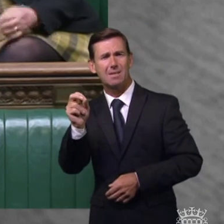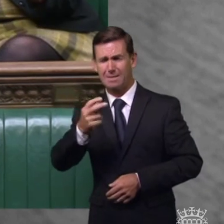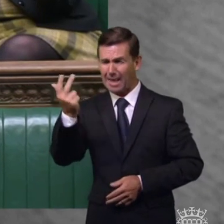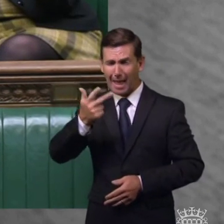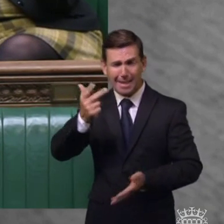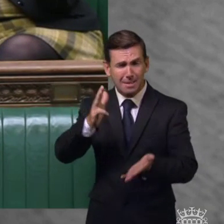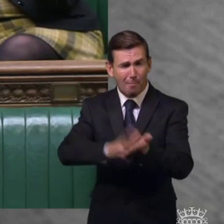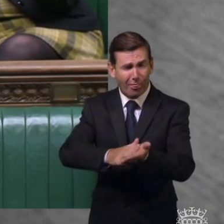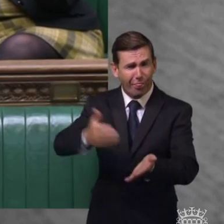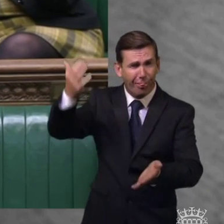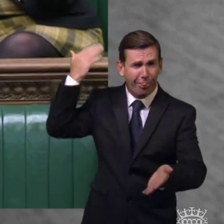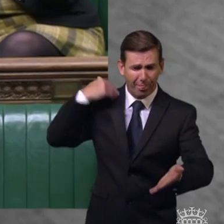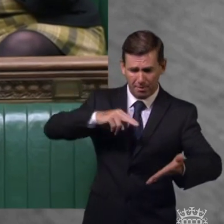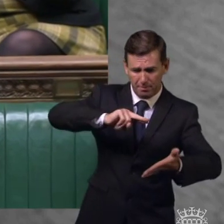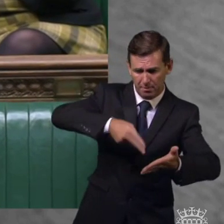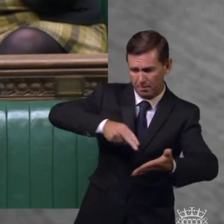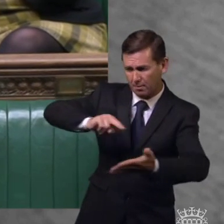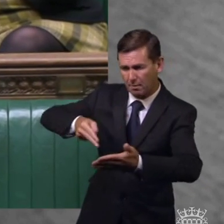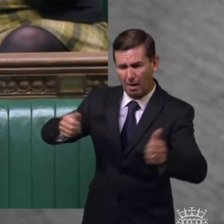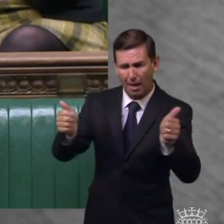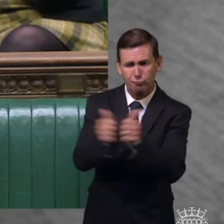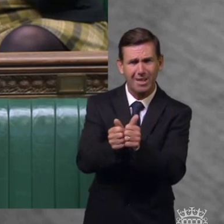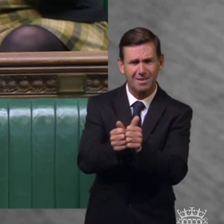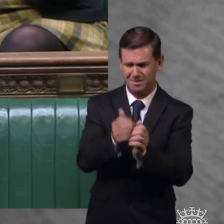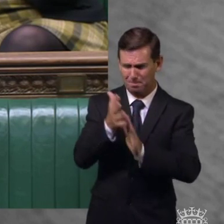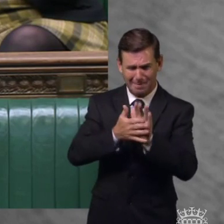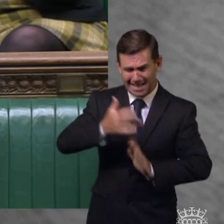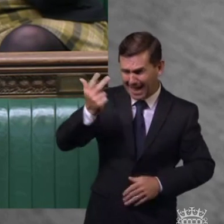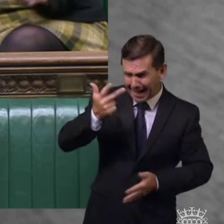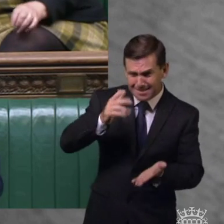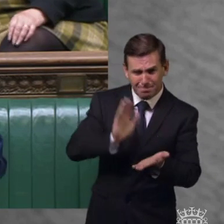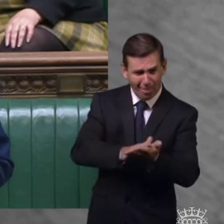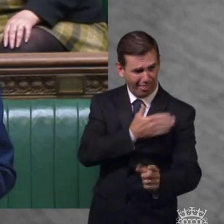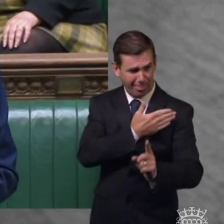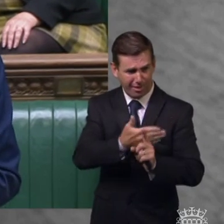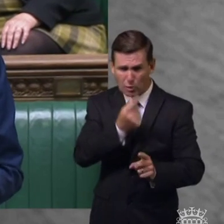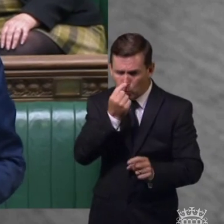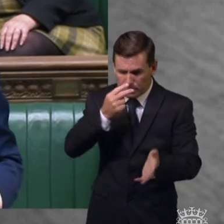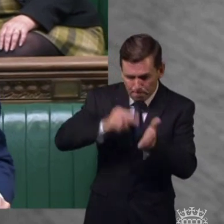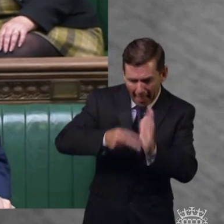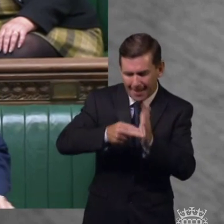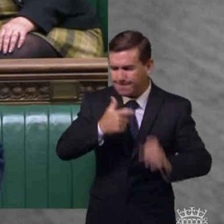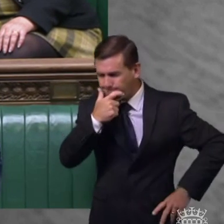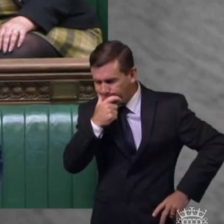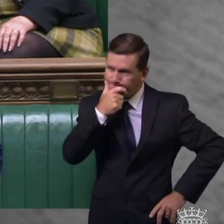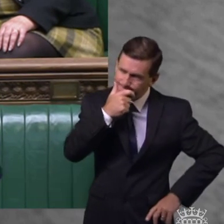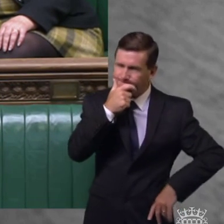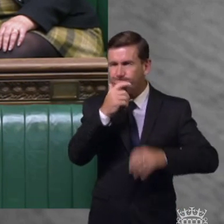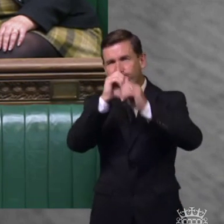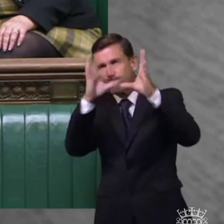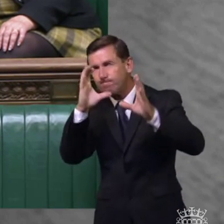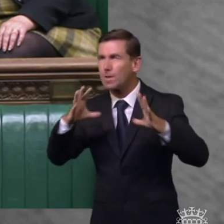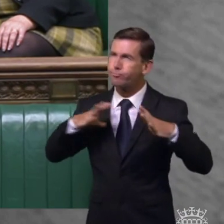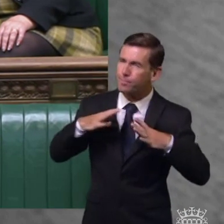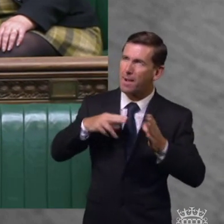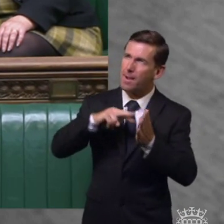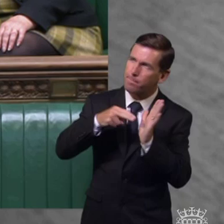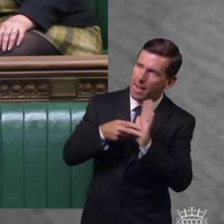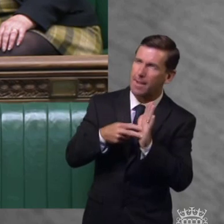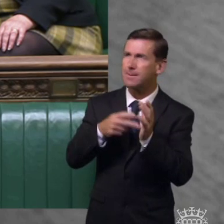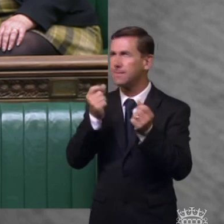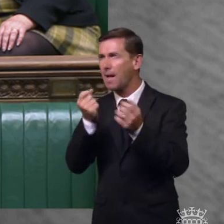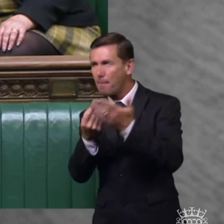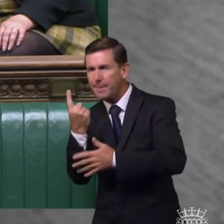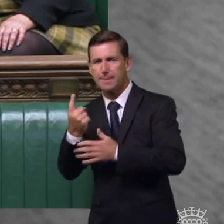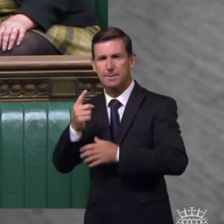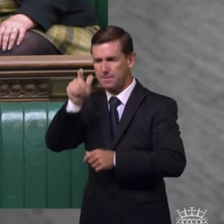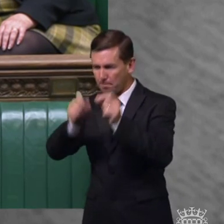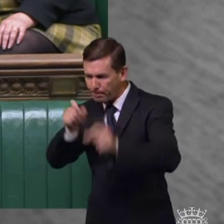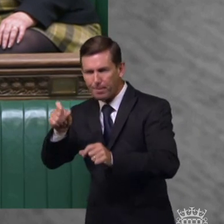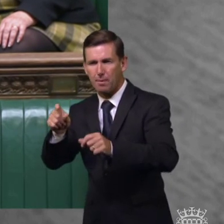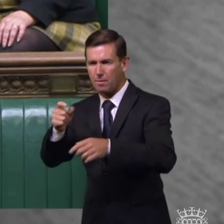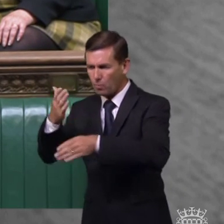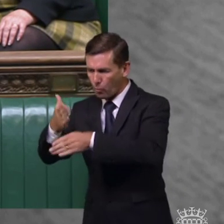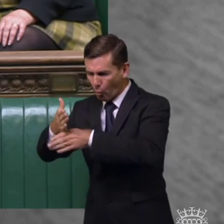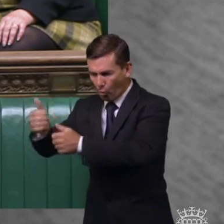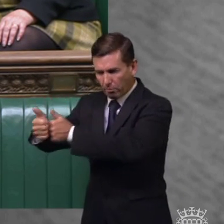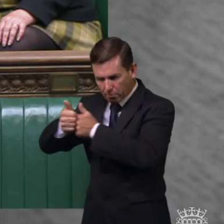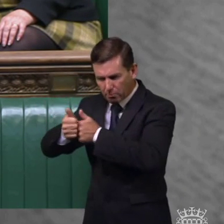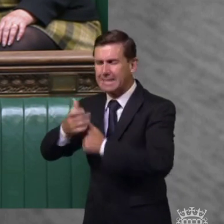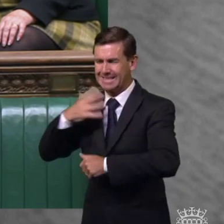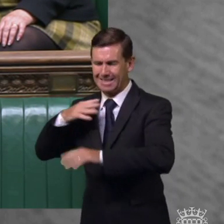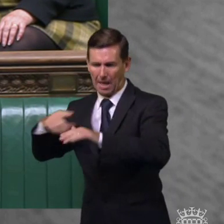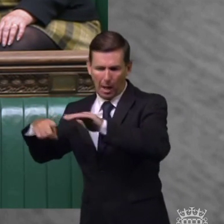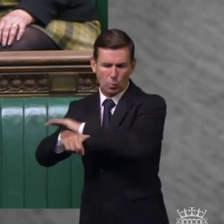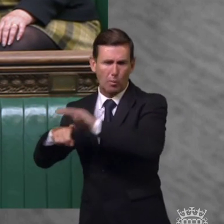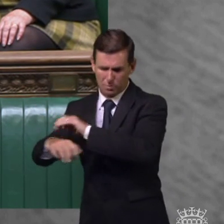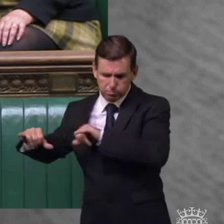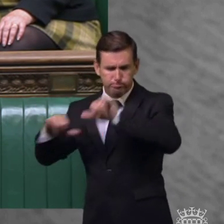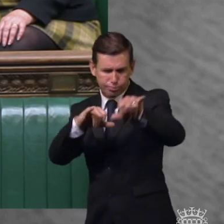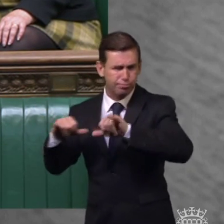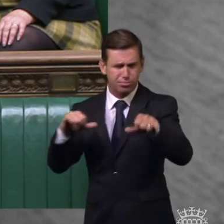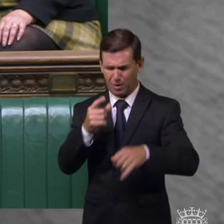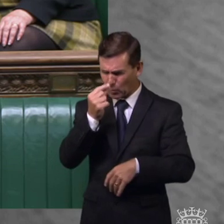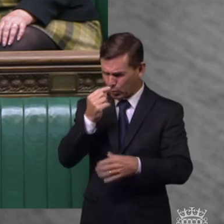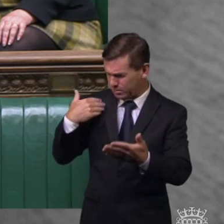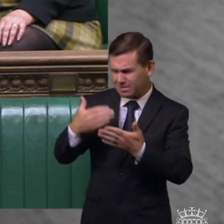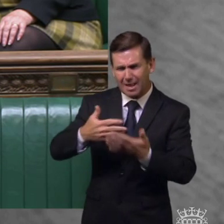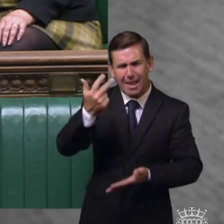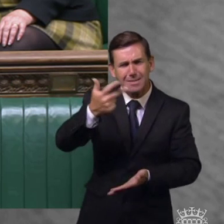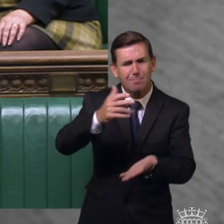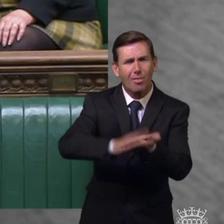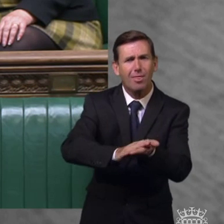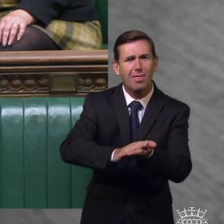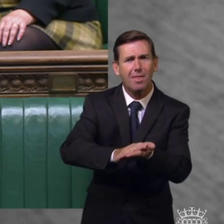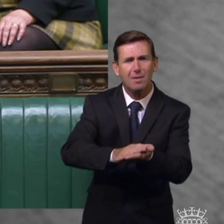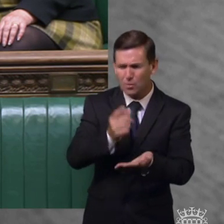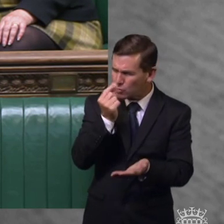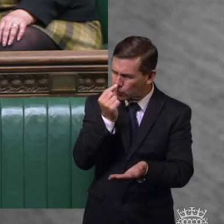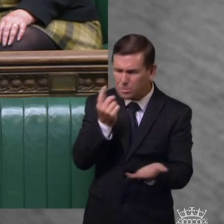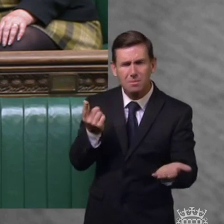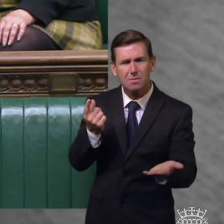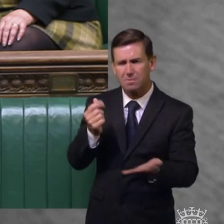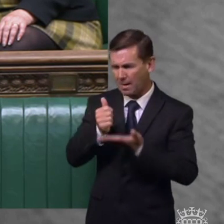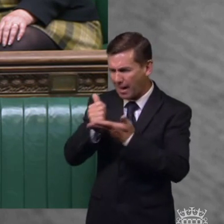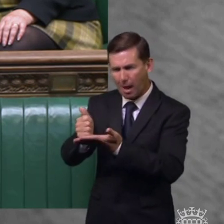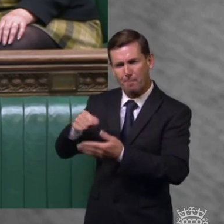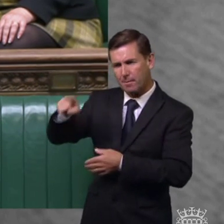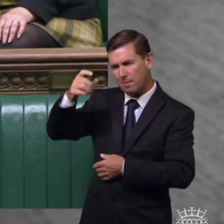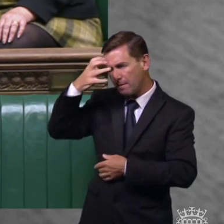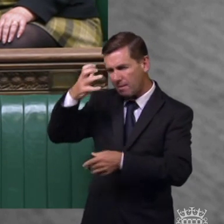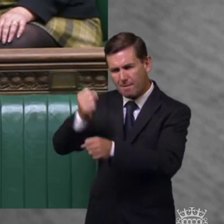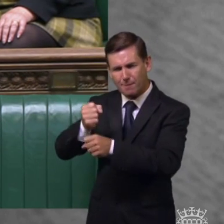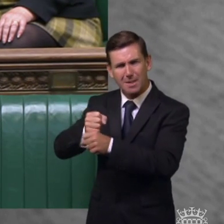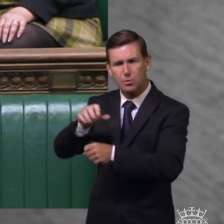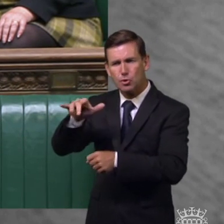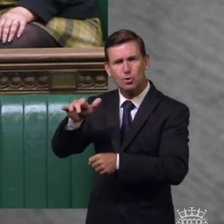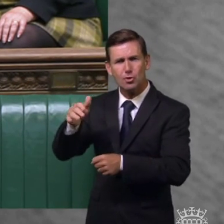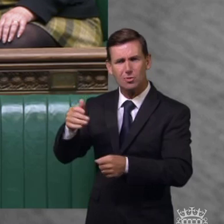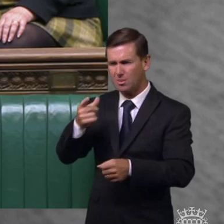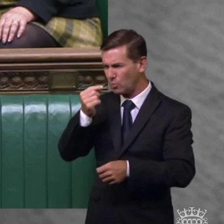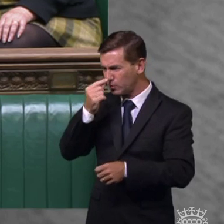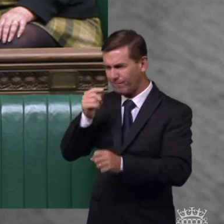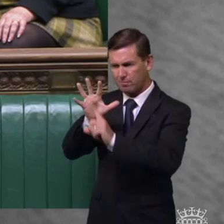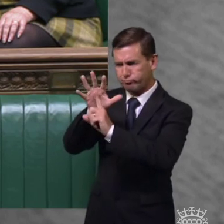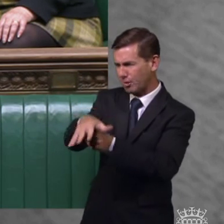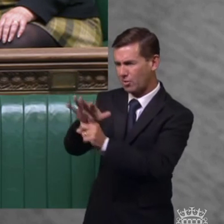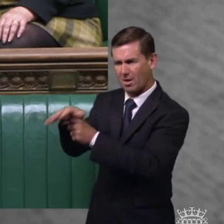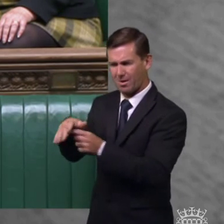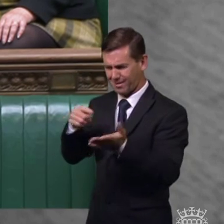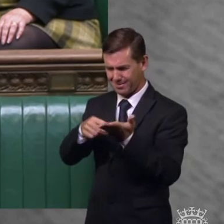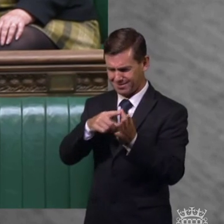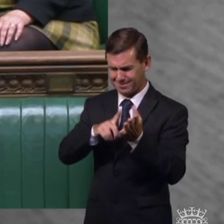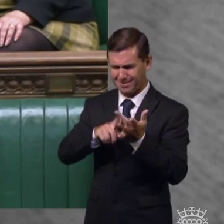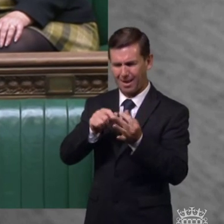We have had 18 months to prepare and plan for the consequences of what followed—to plan and to prepare for the resettlement of refugees and those who have supported us; for supporting the Afghan Government in managing the withdrawal; and for securing international and regional pressure on the Taliban and support for the Afghan Government.